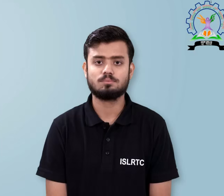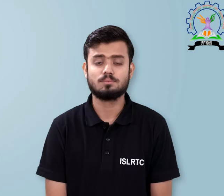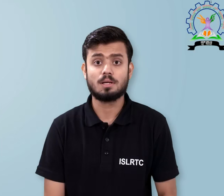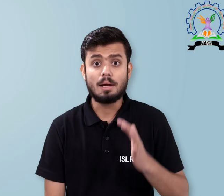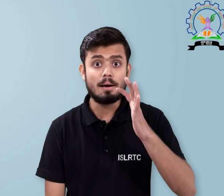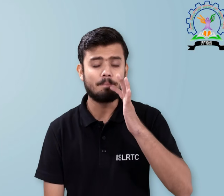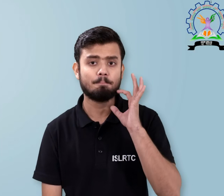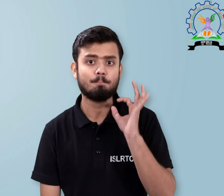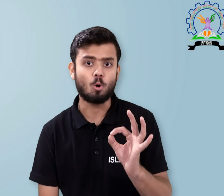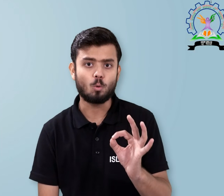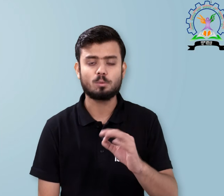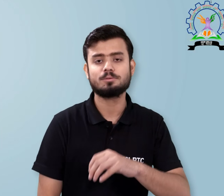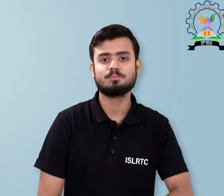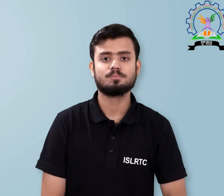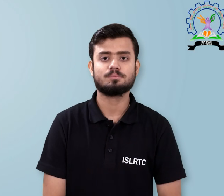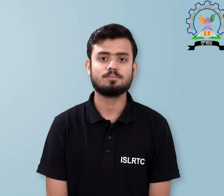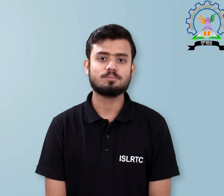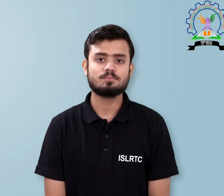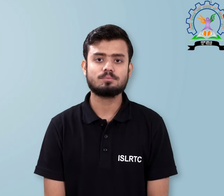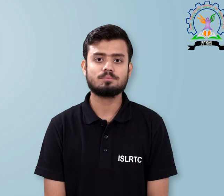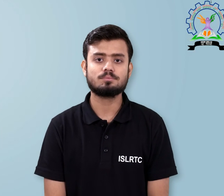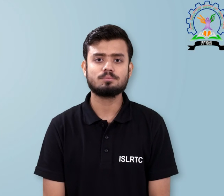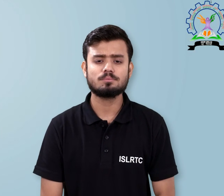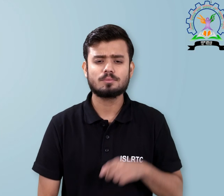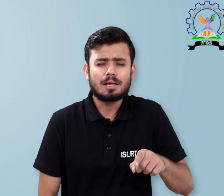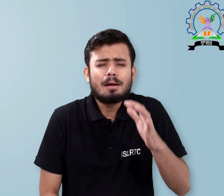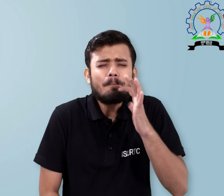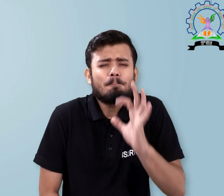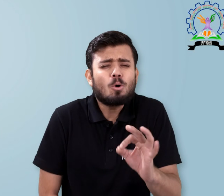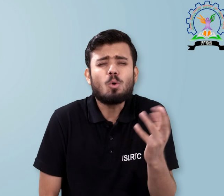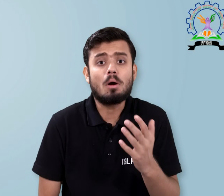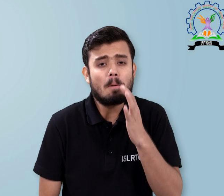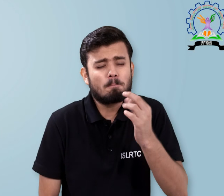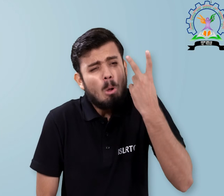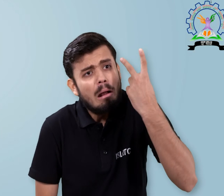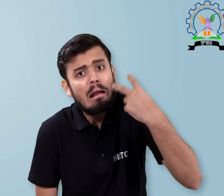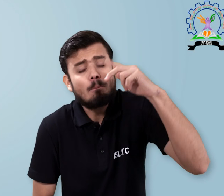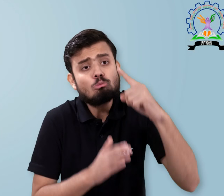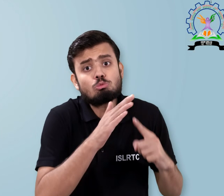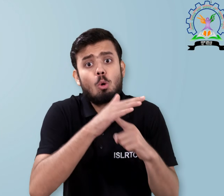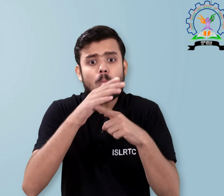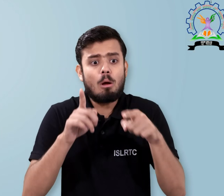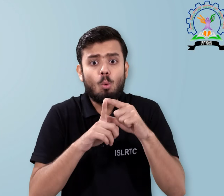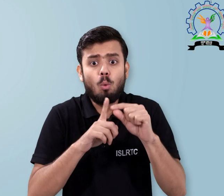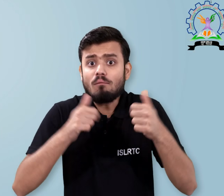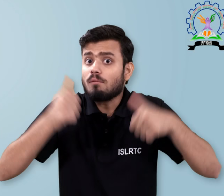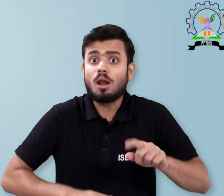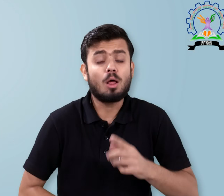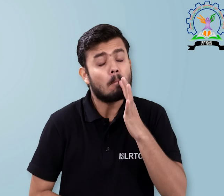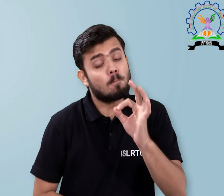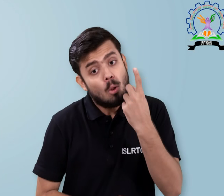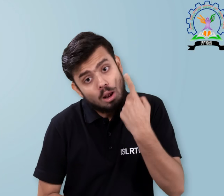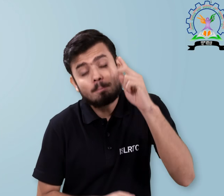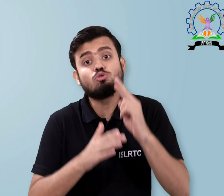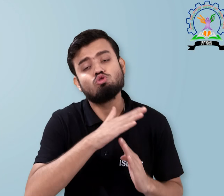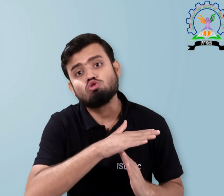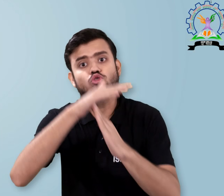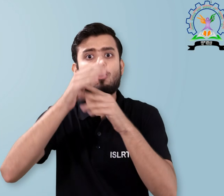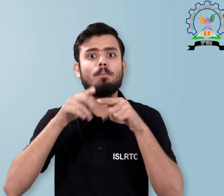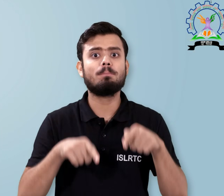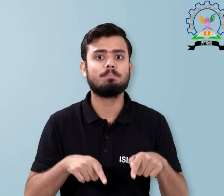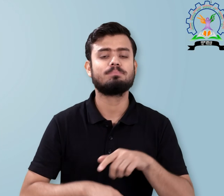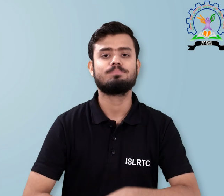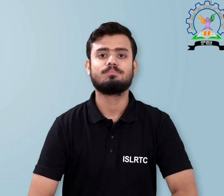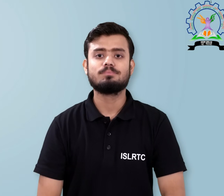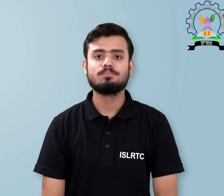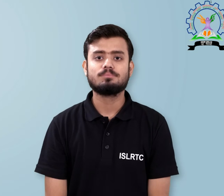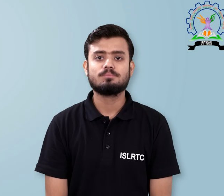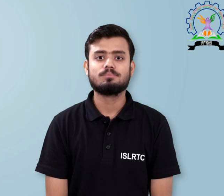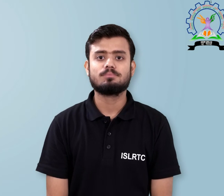Crucial